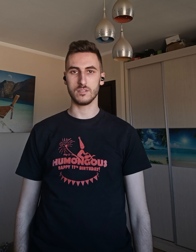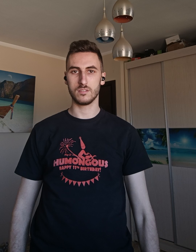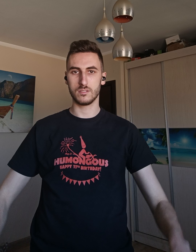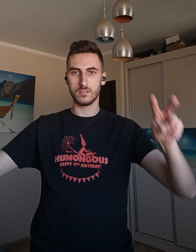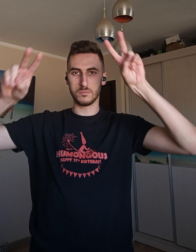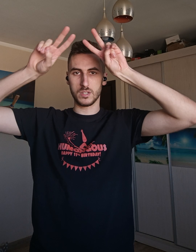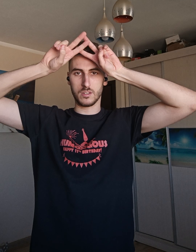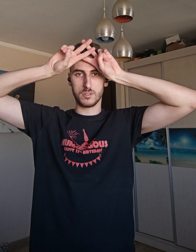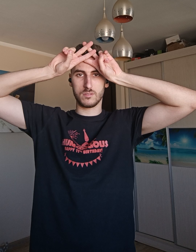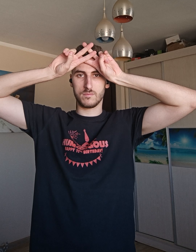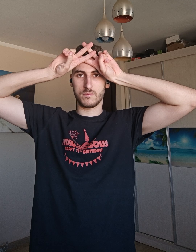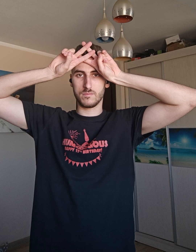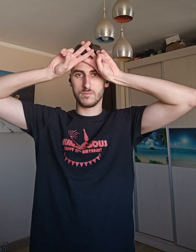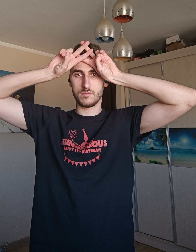אחות מקצוע